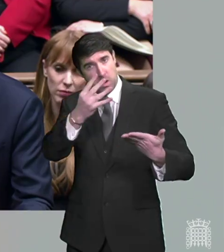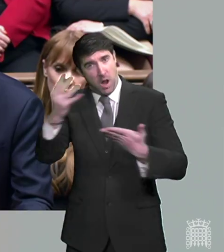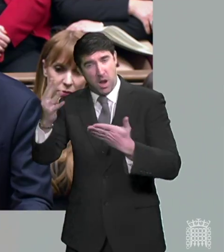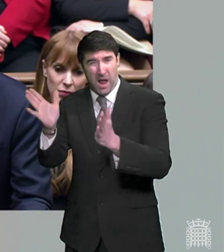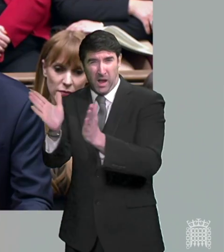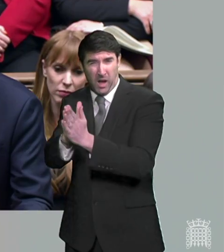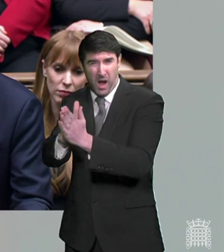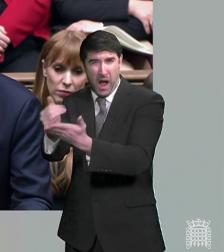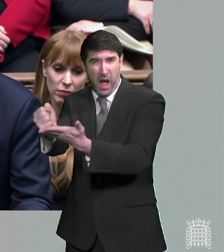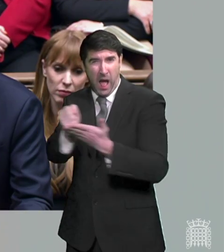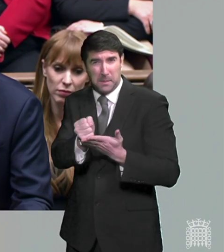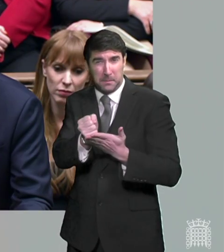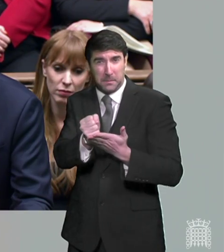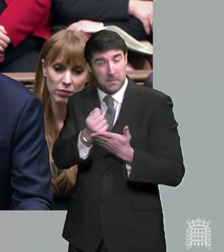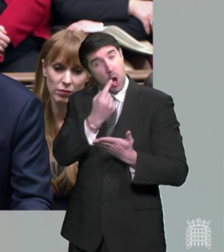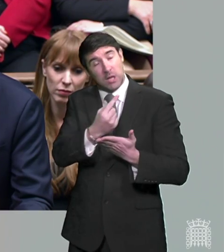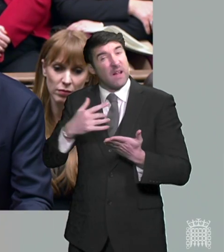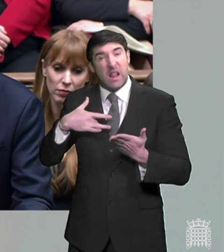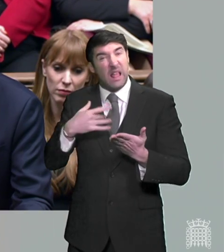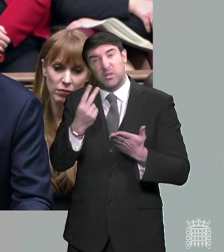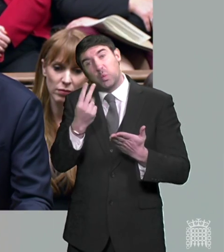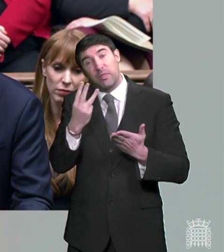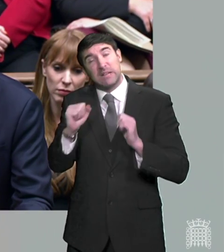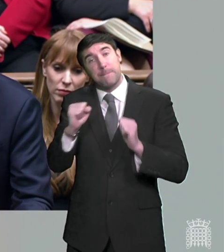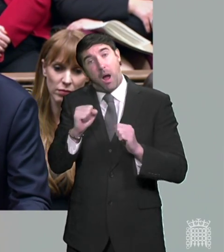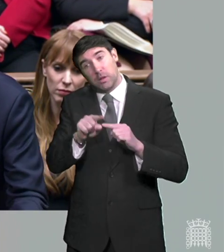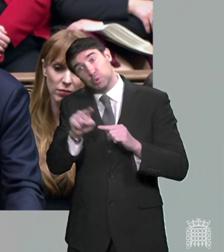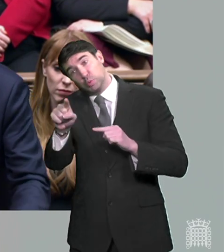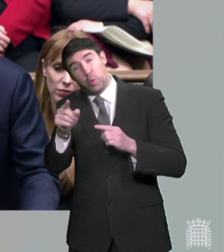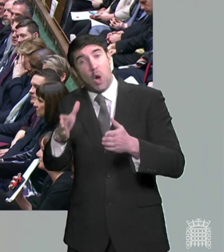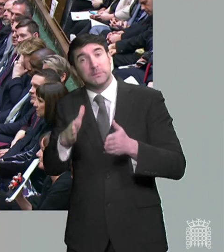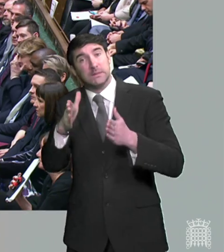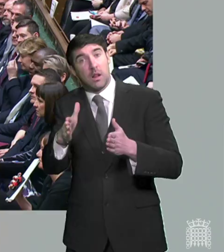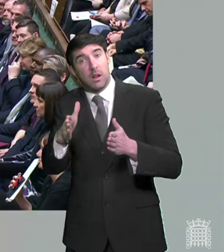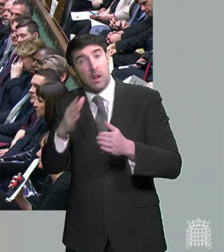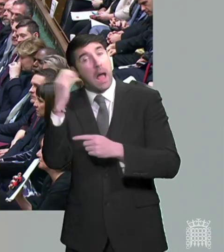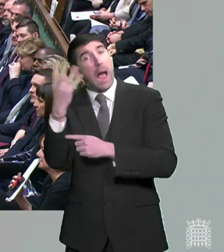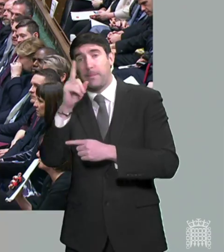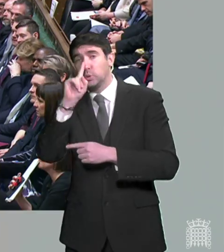Stephanie only lived a couple of miles from the hospital, but they could not prioritise her.